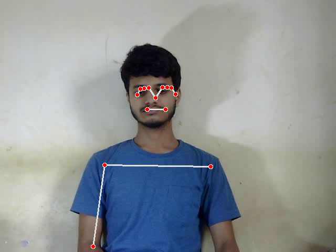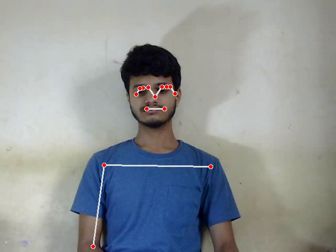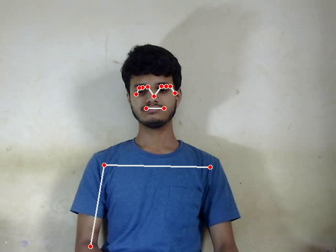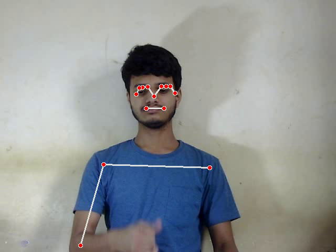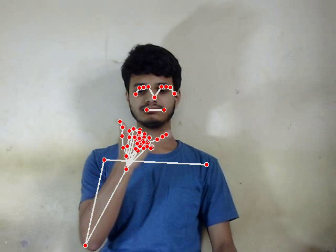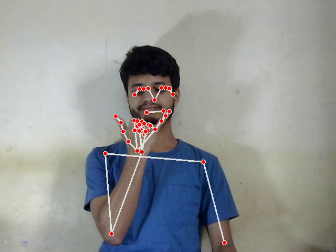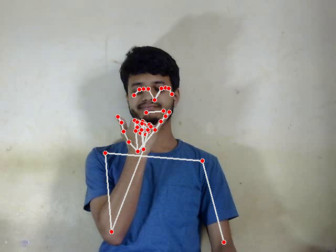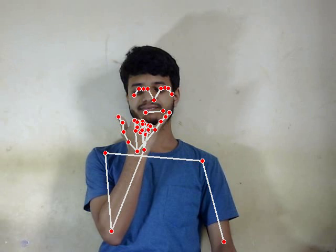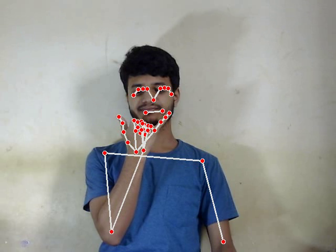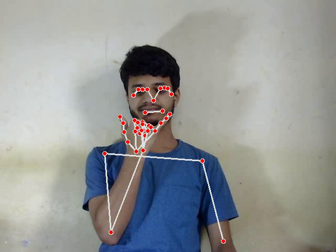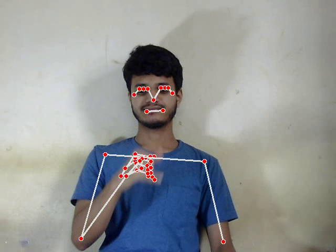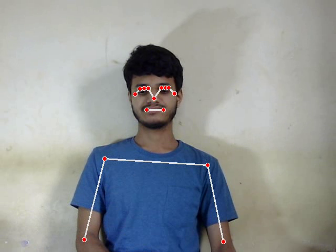wrong